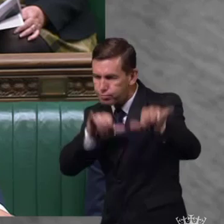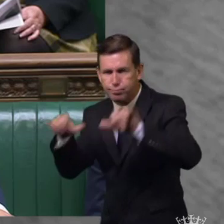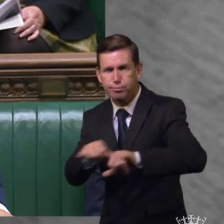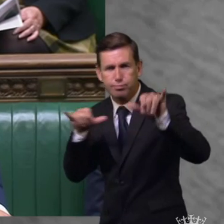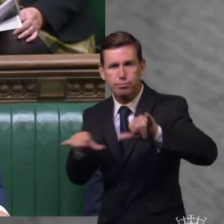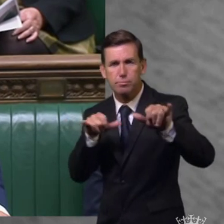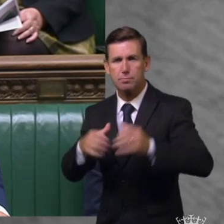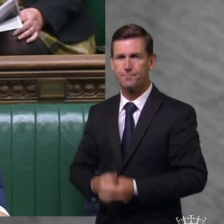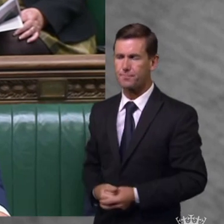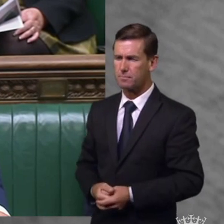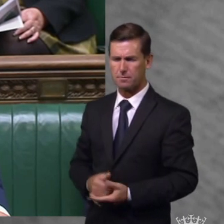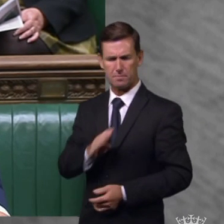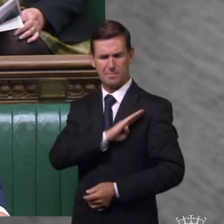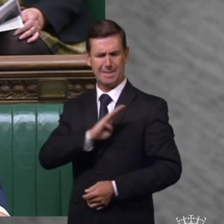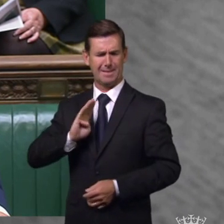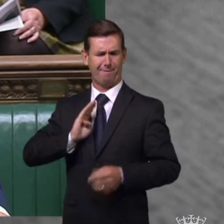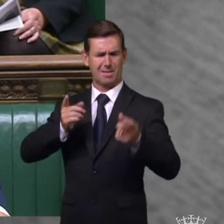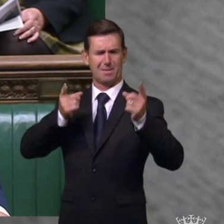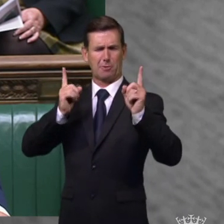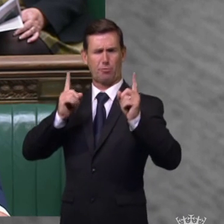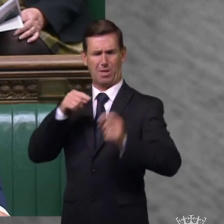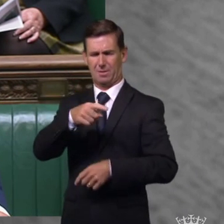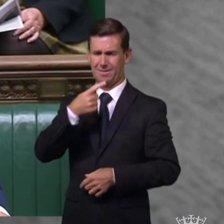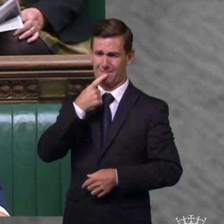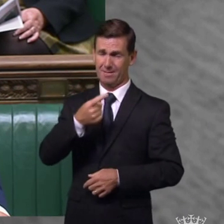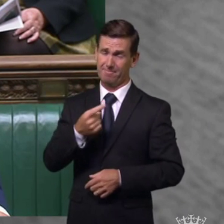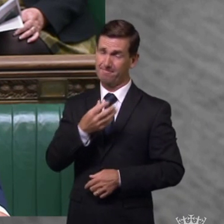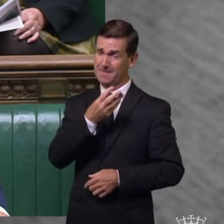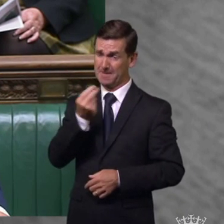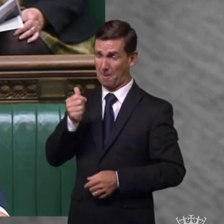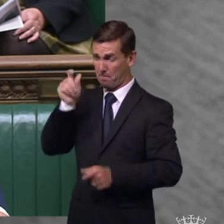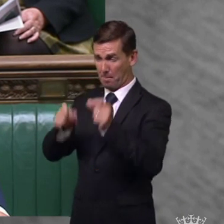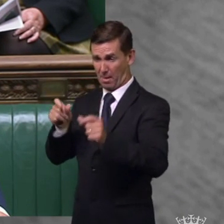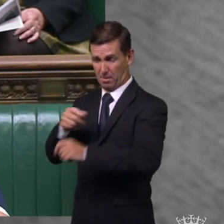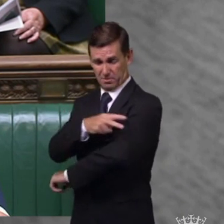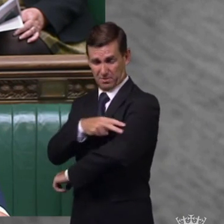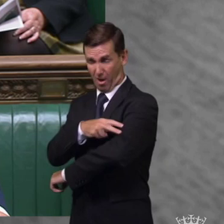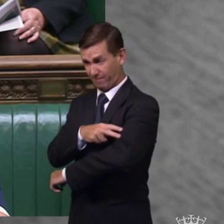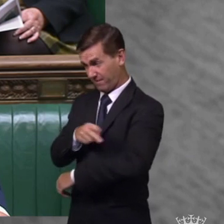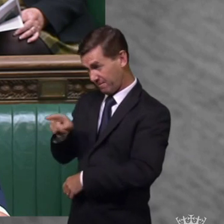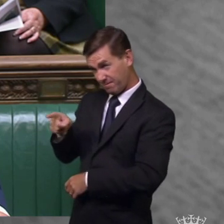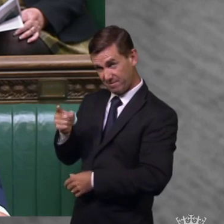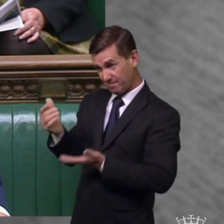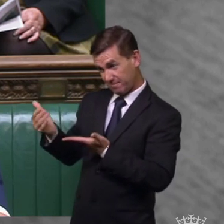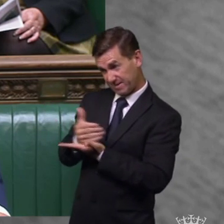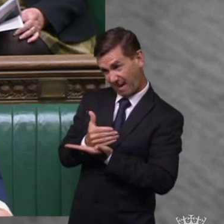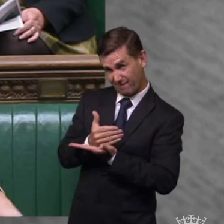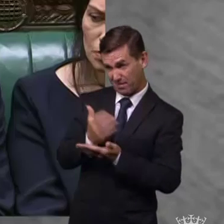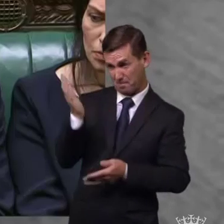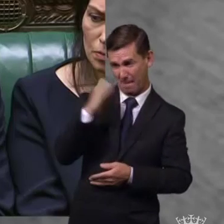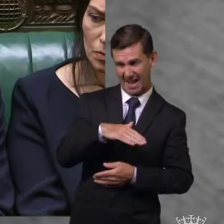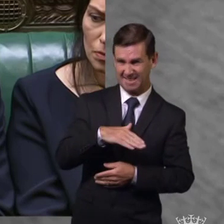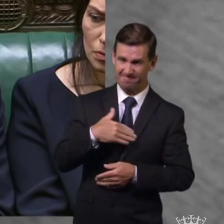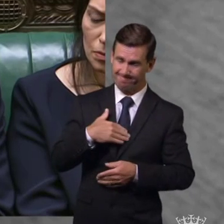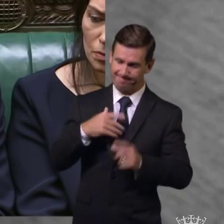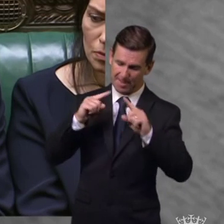The Defence Secretary has said that some people who have worked with us will not get back—unconscionable.